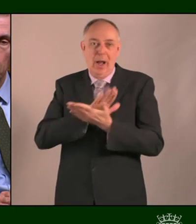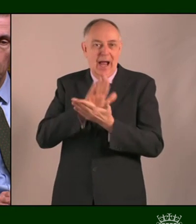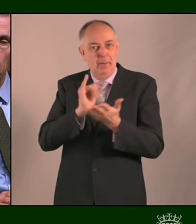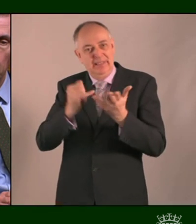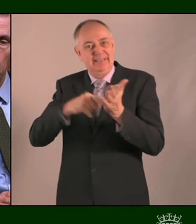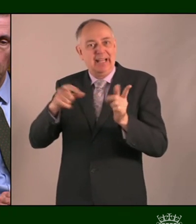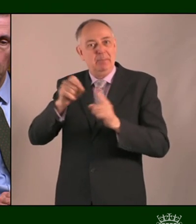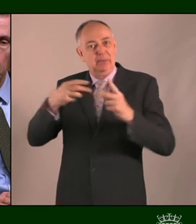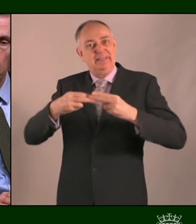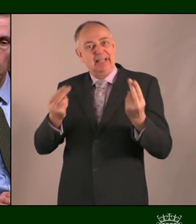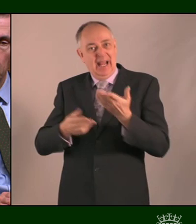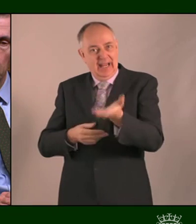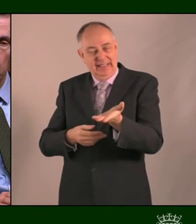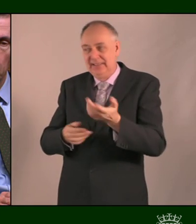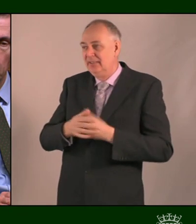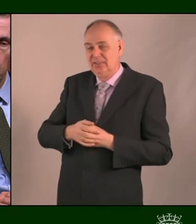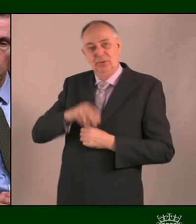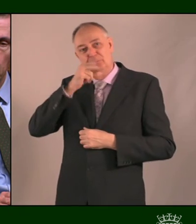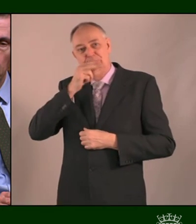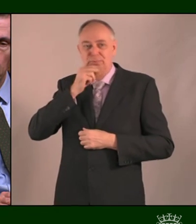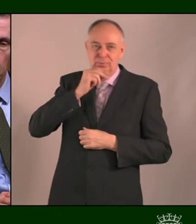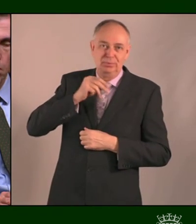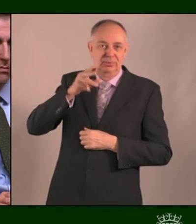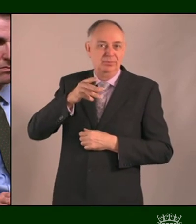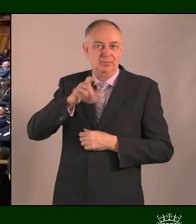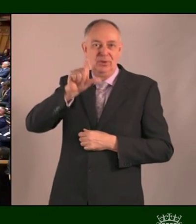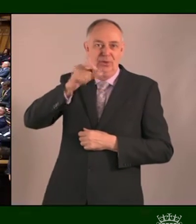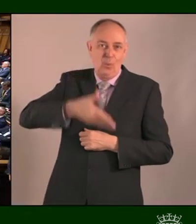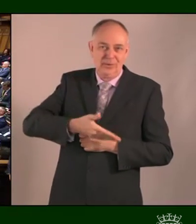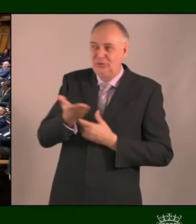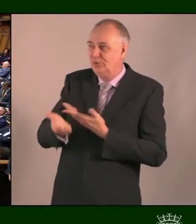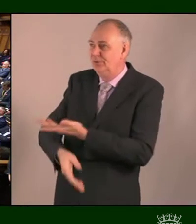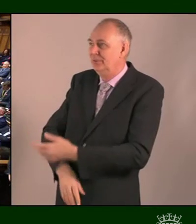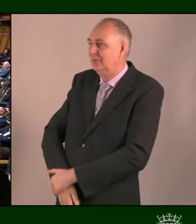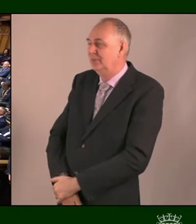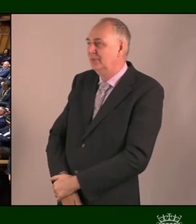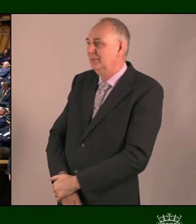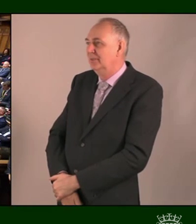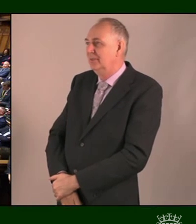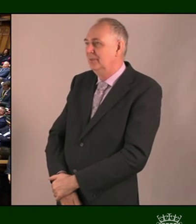I wish him a happy St Piran’s day—and Kernow bys vyken!